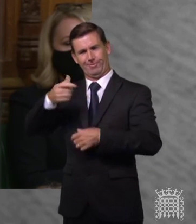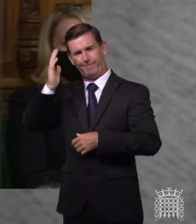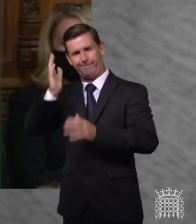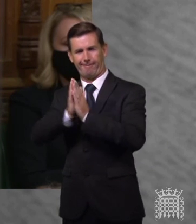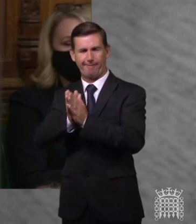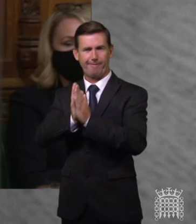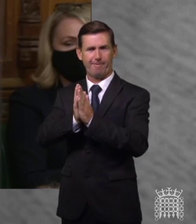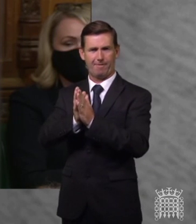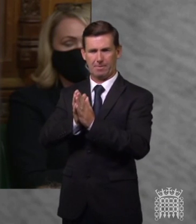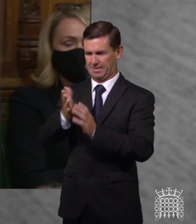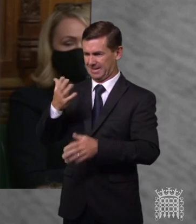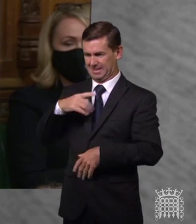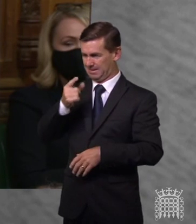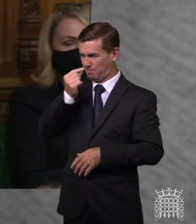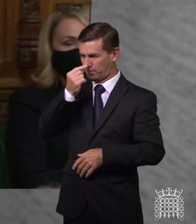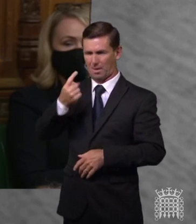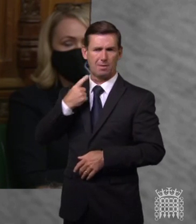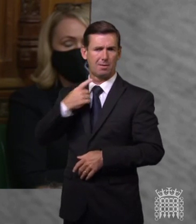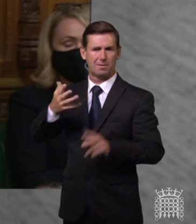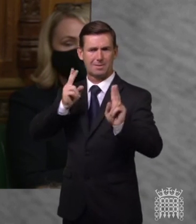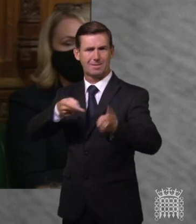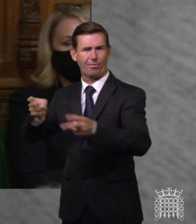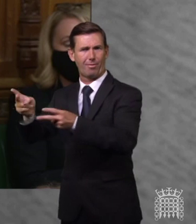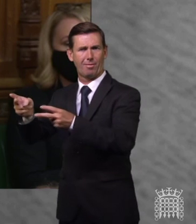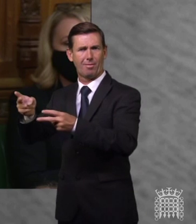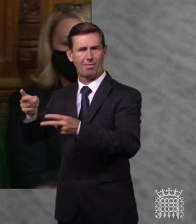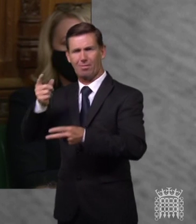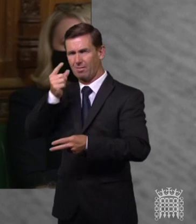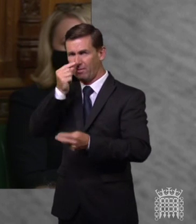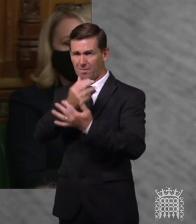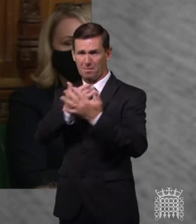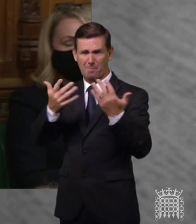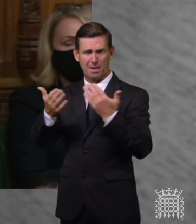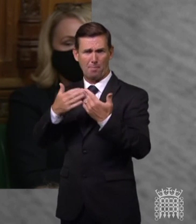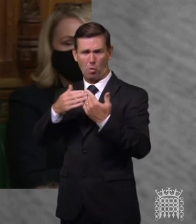Of course, there are tens of thousands of others who are under sentence of death and fear for their lives.